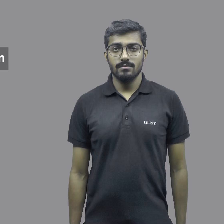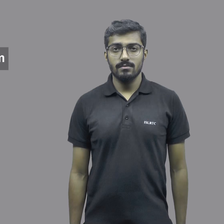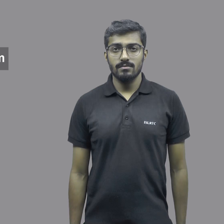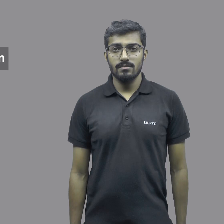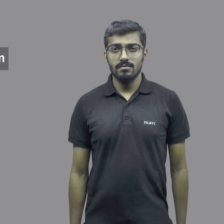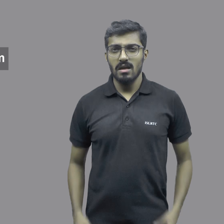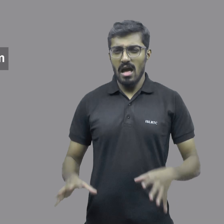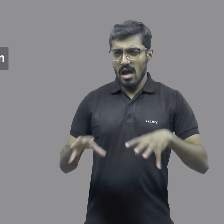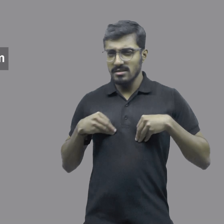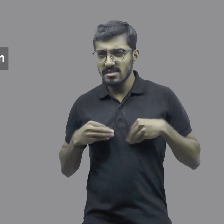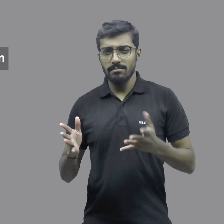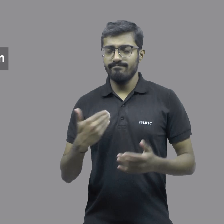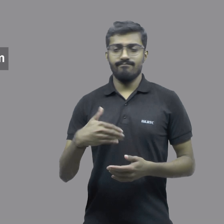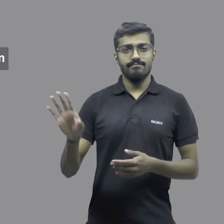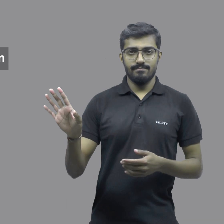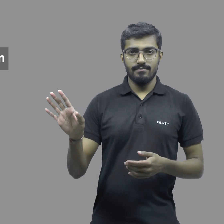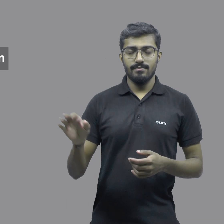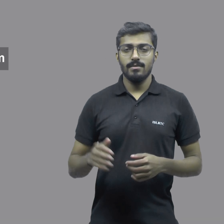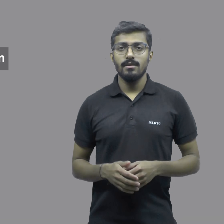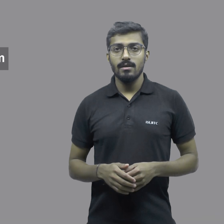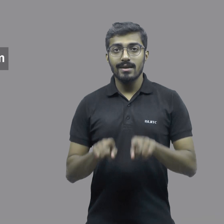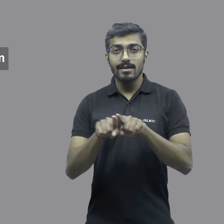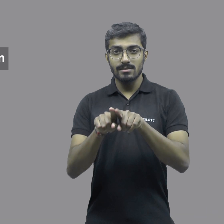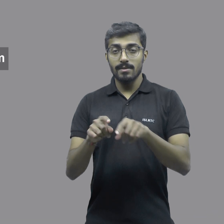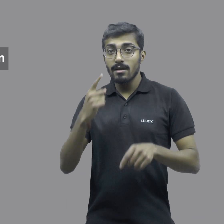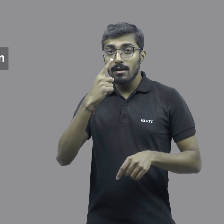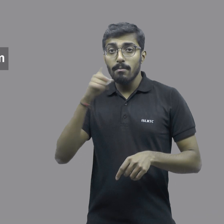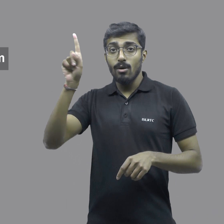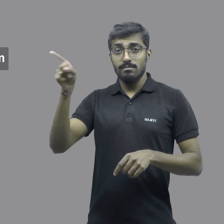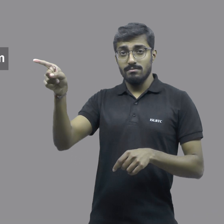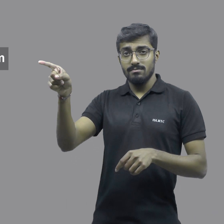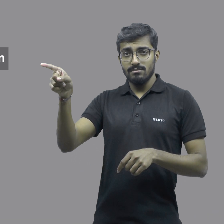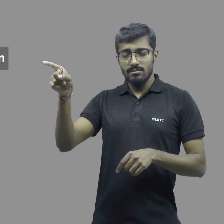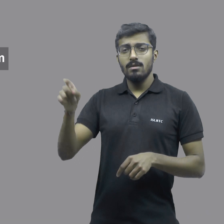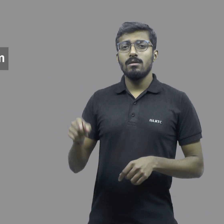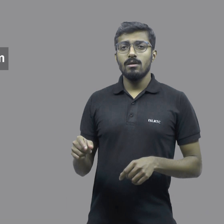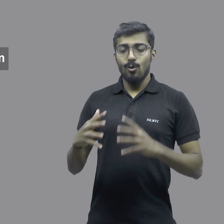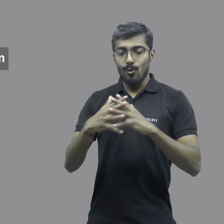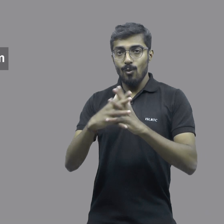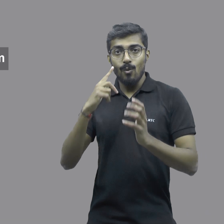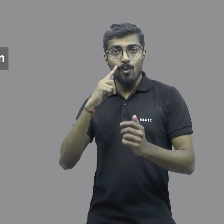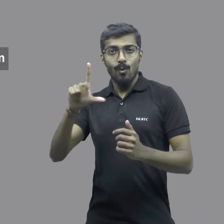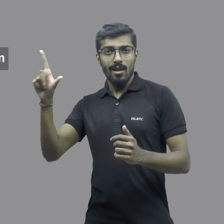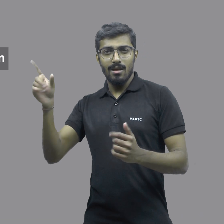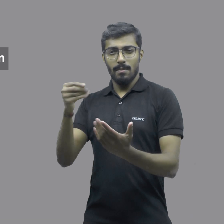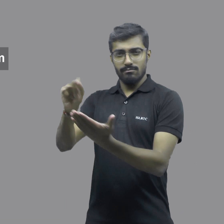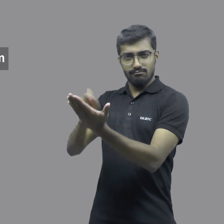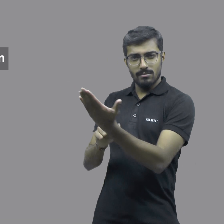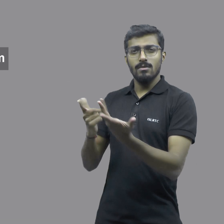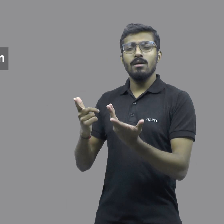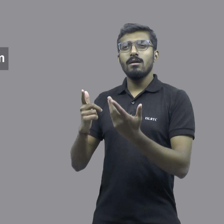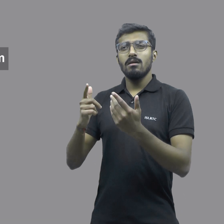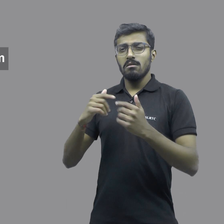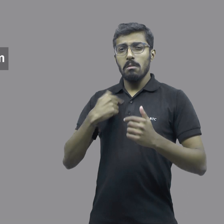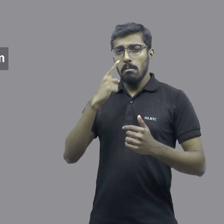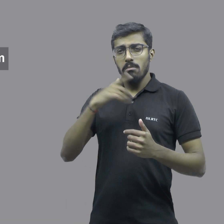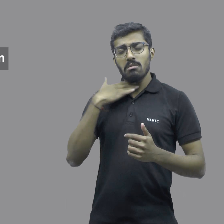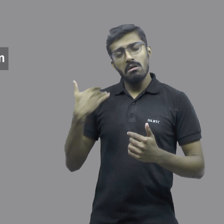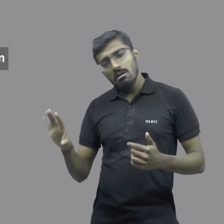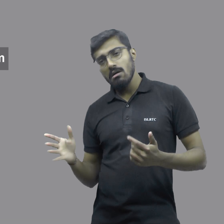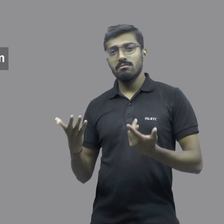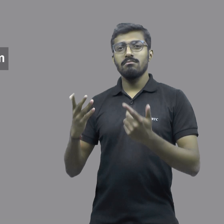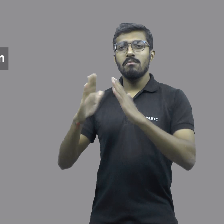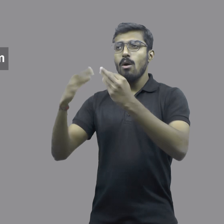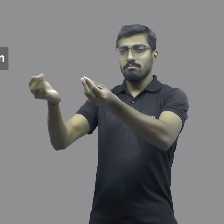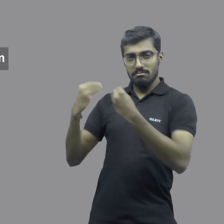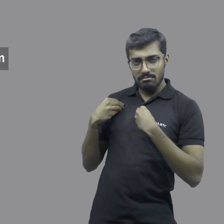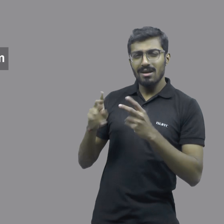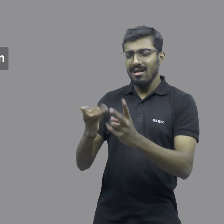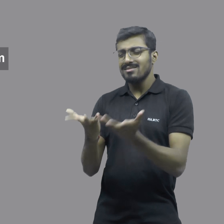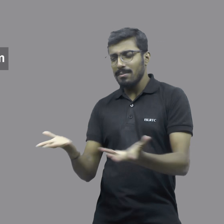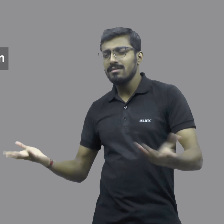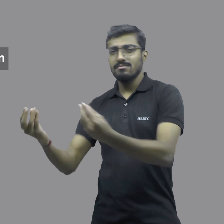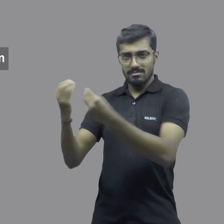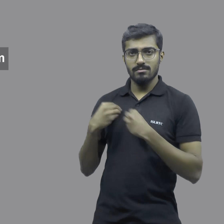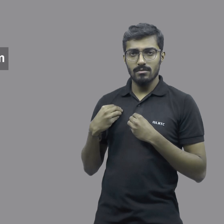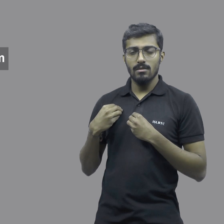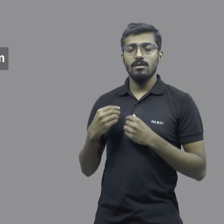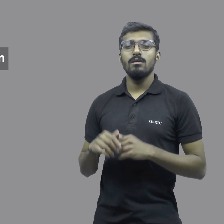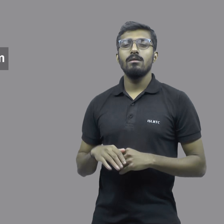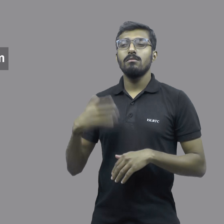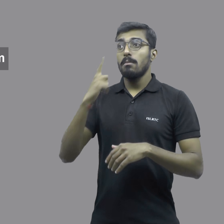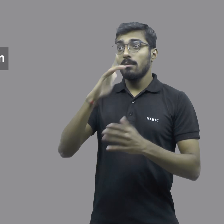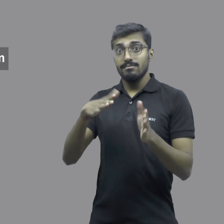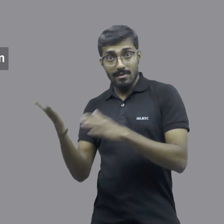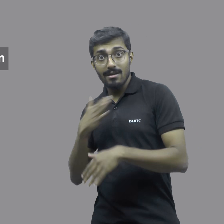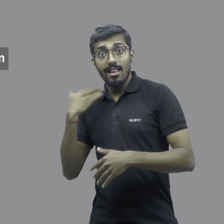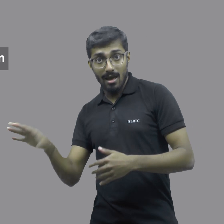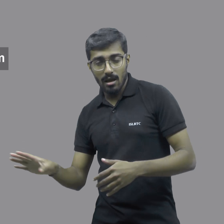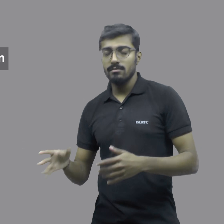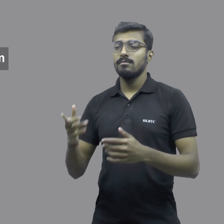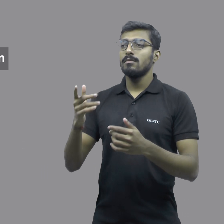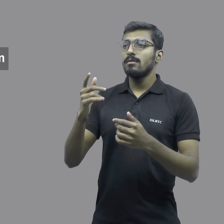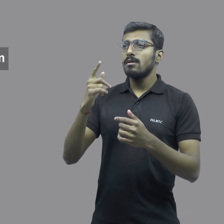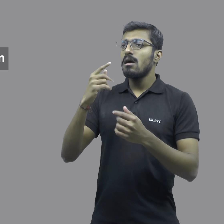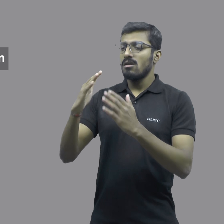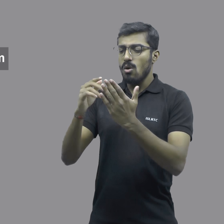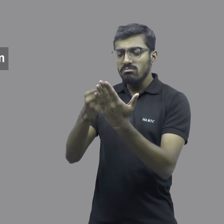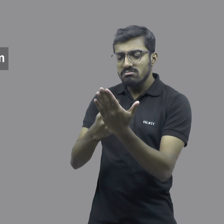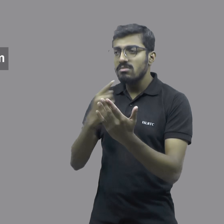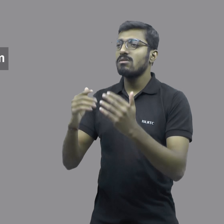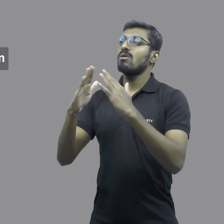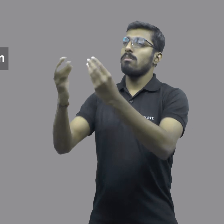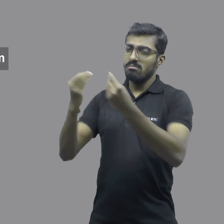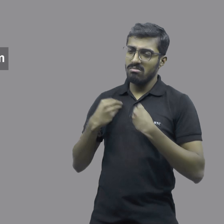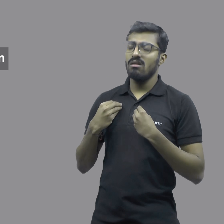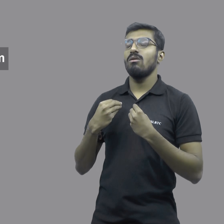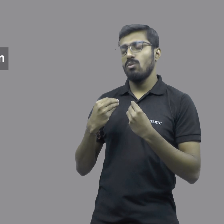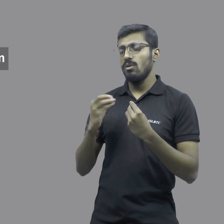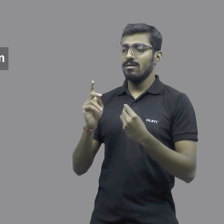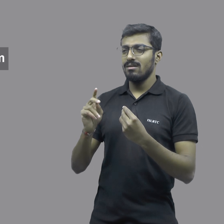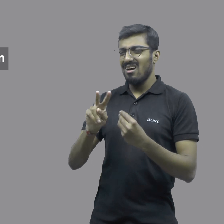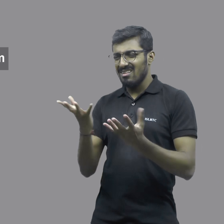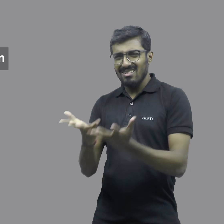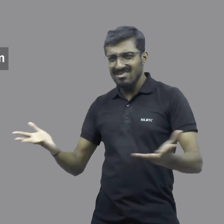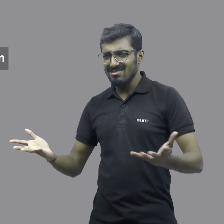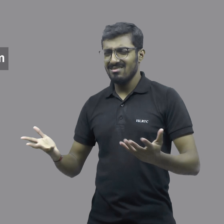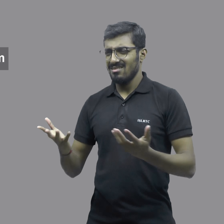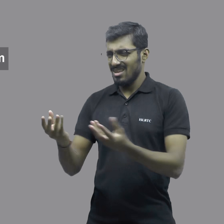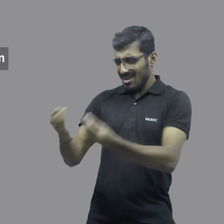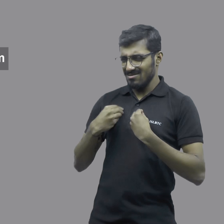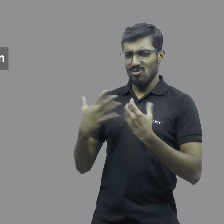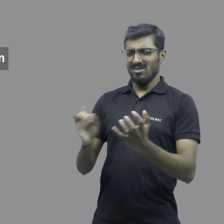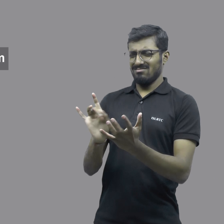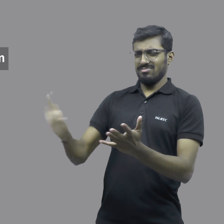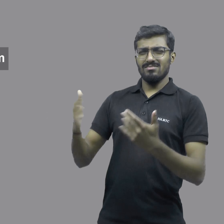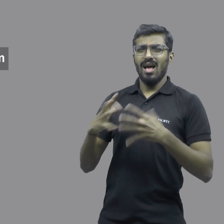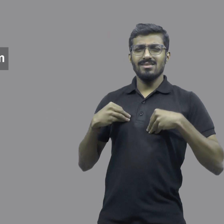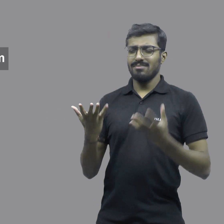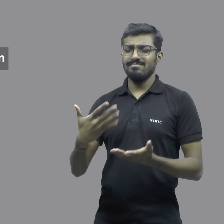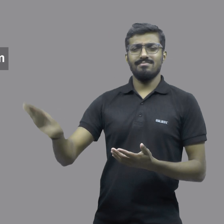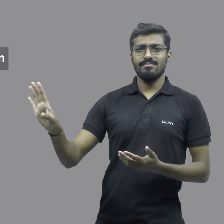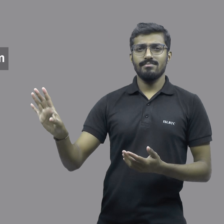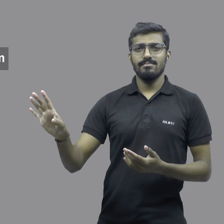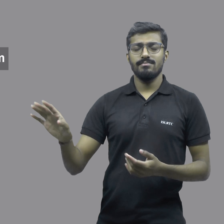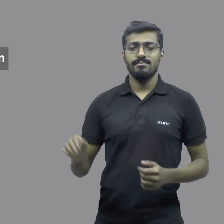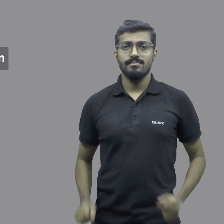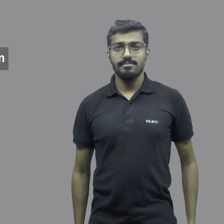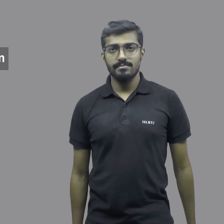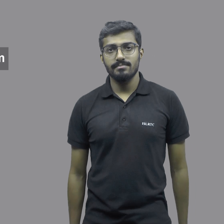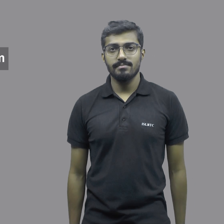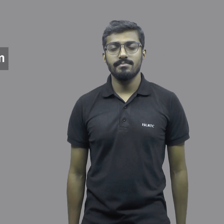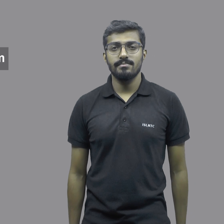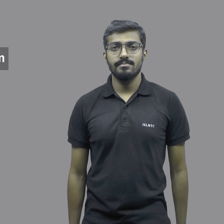Disclaim